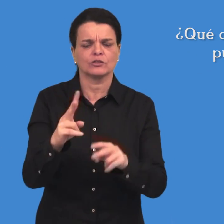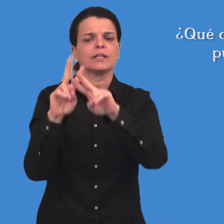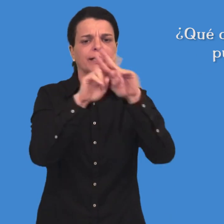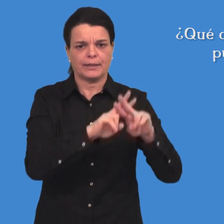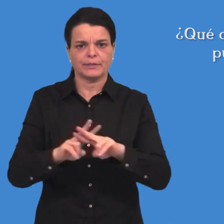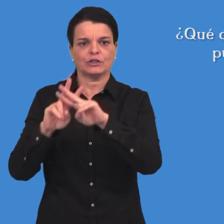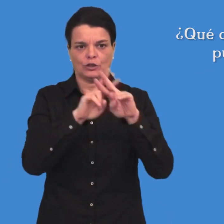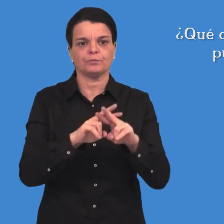revisar